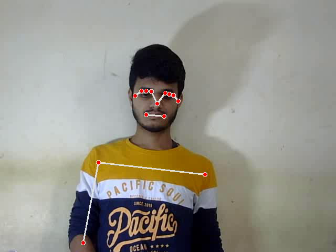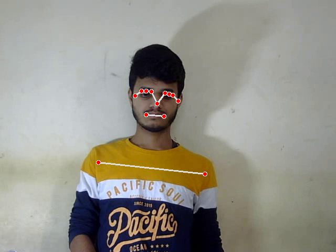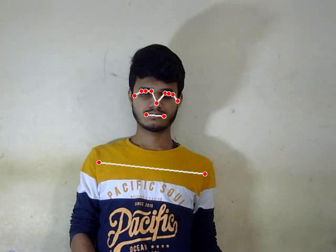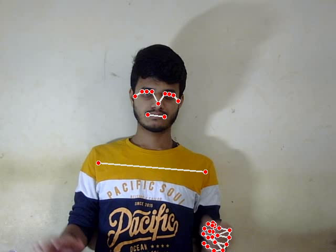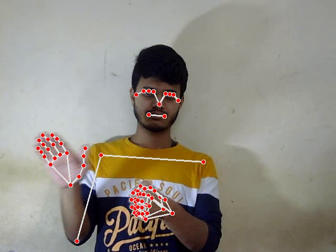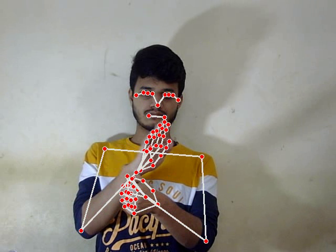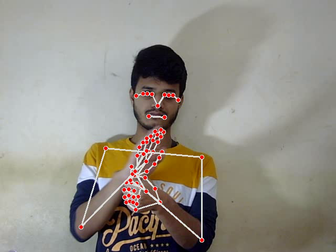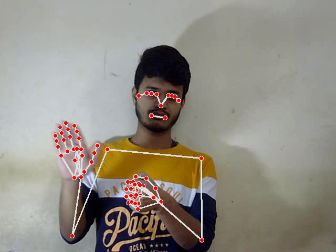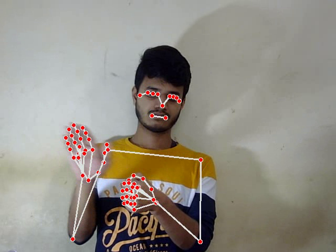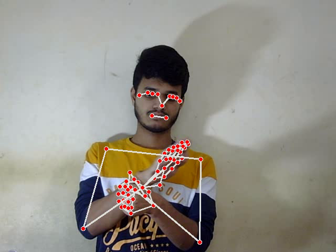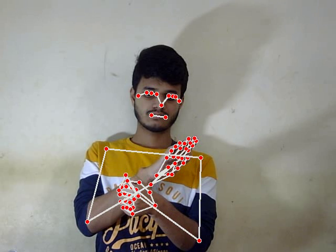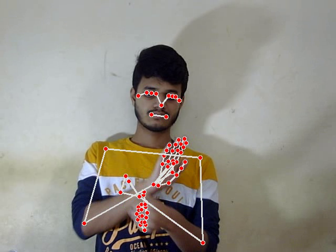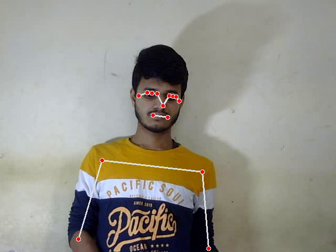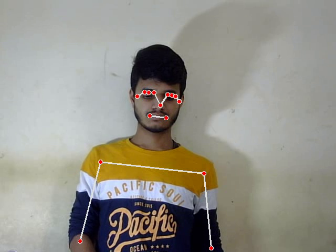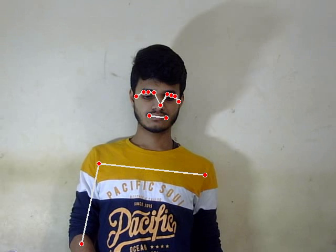busy